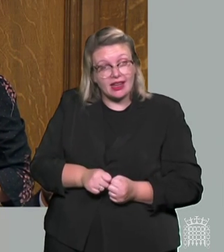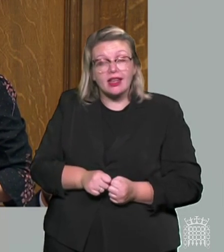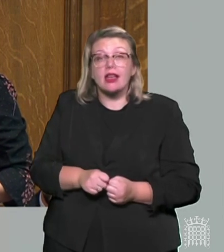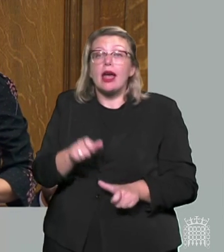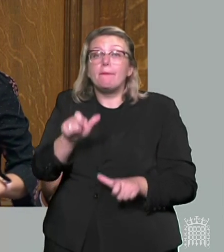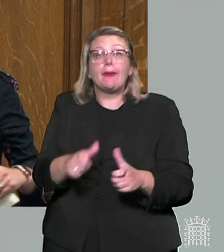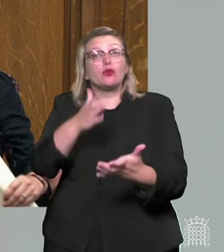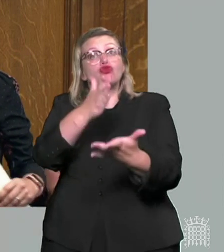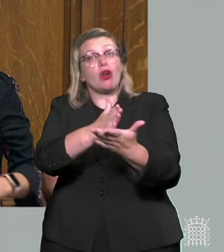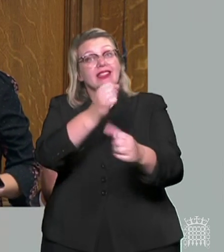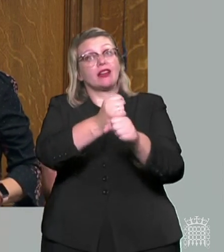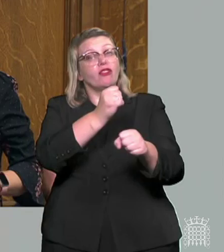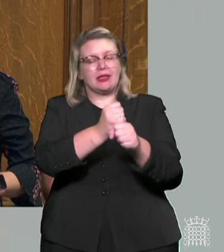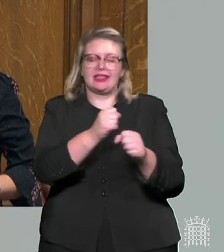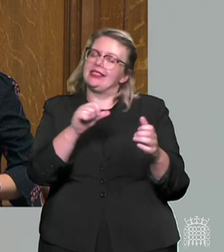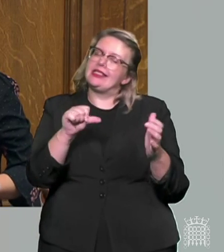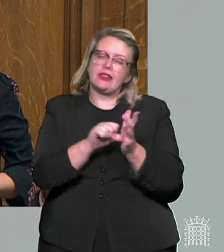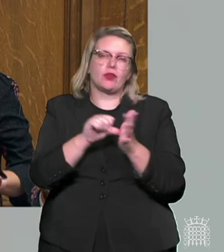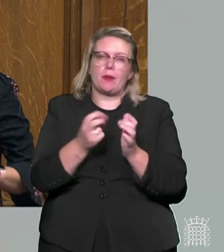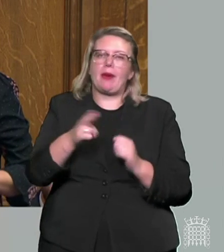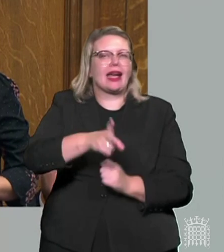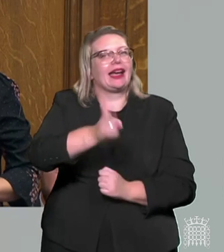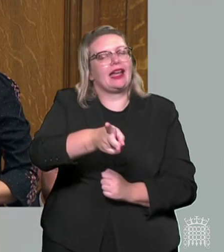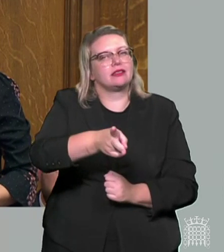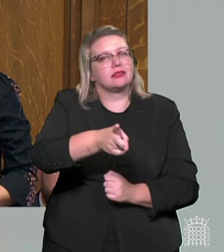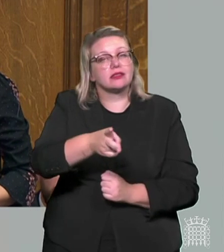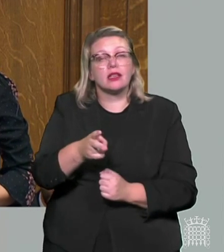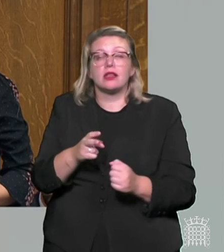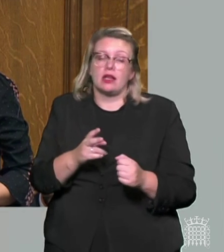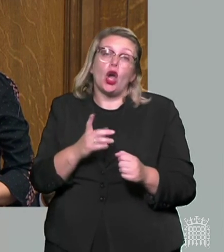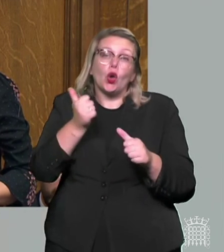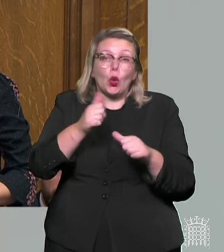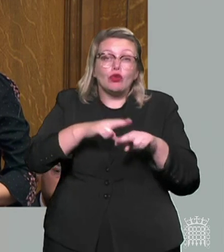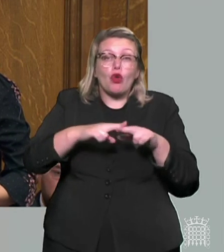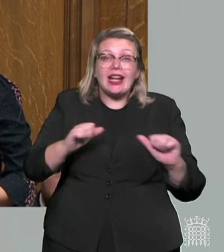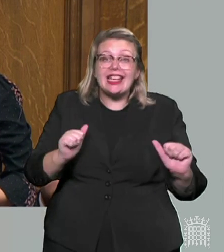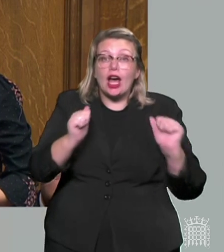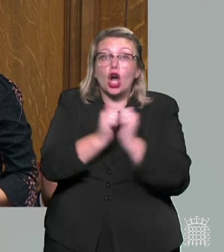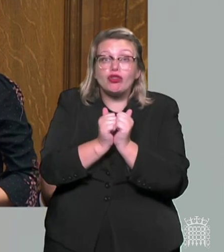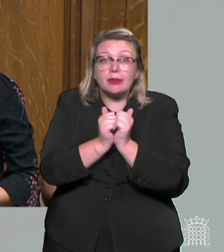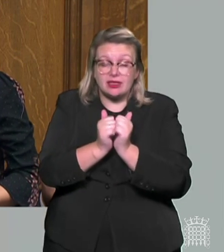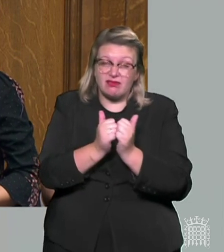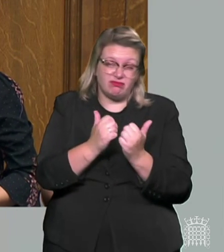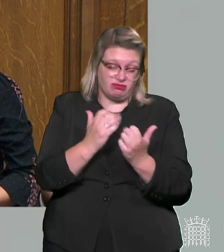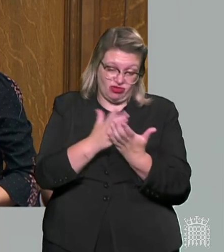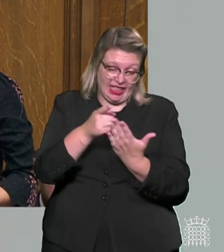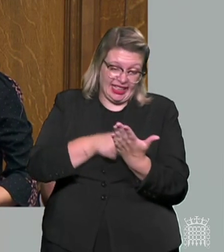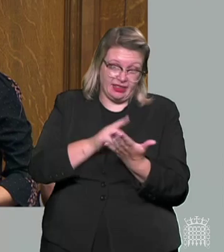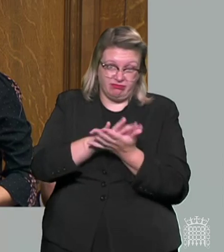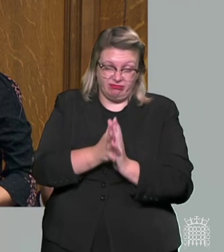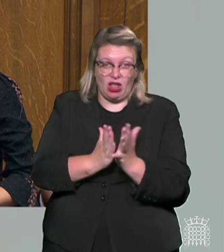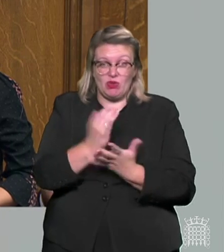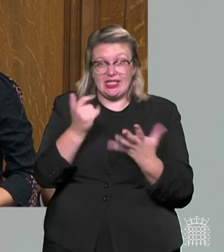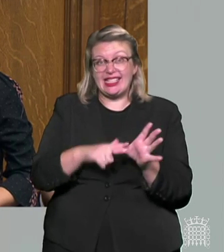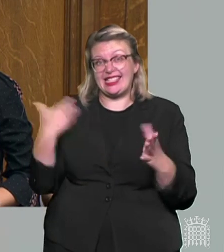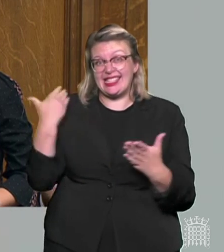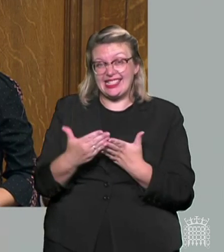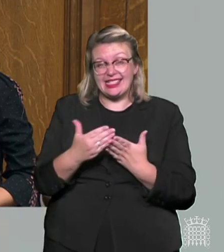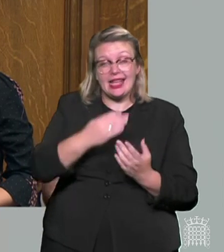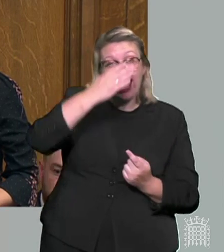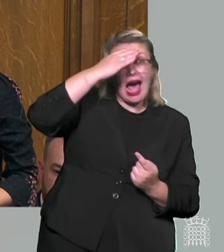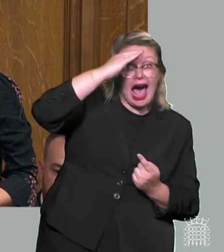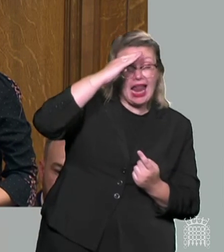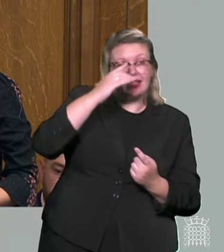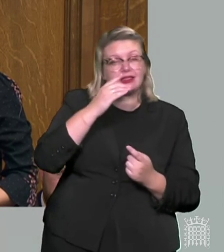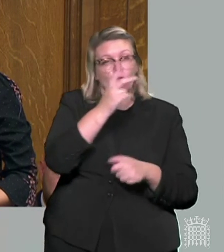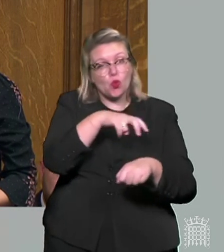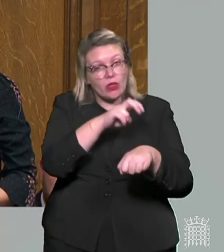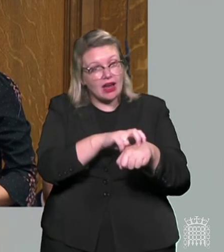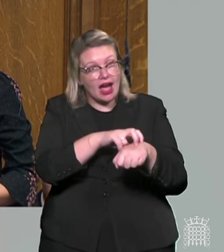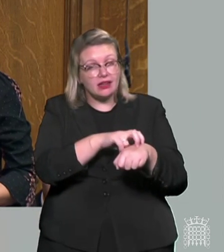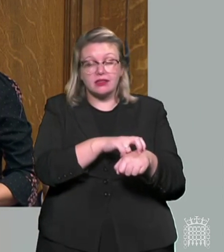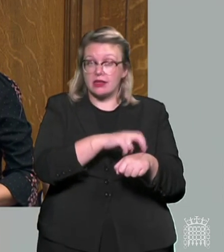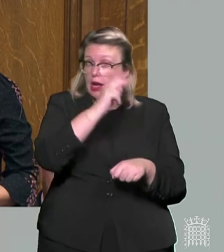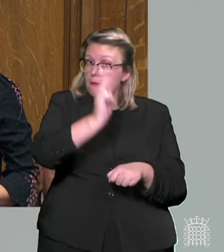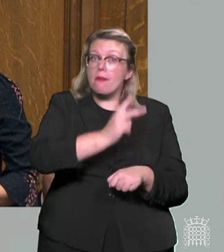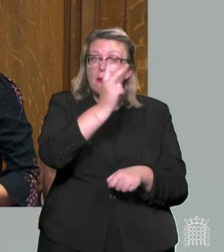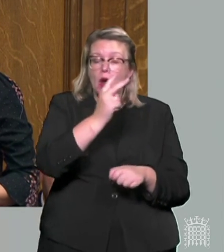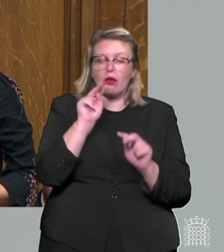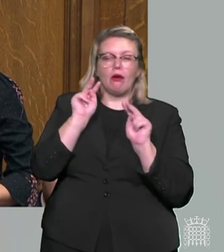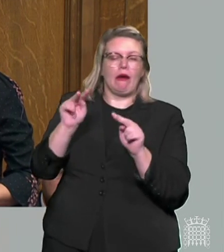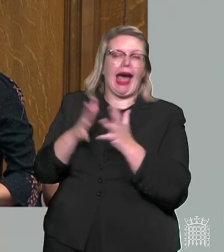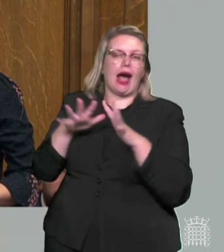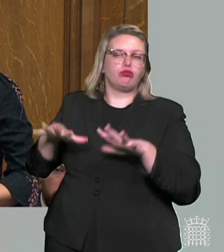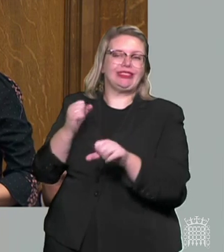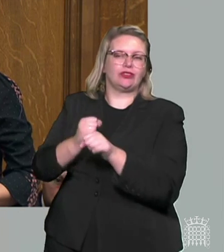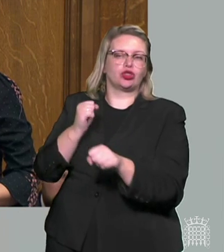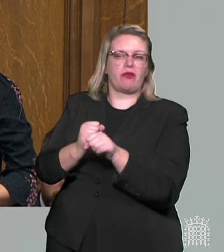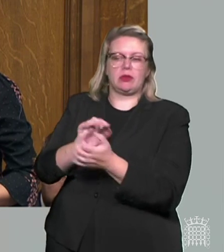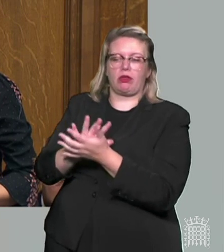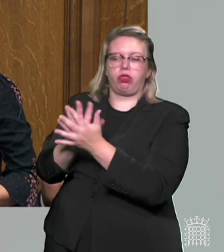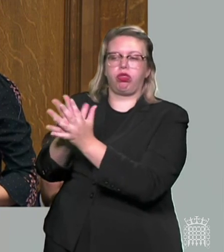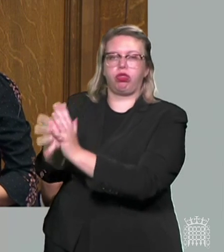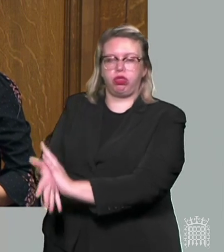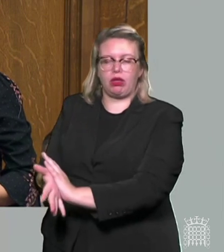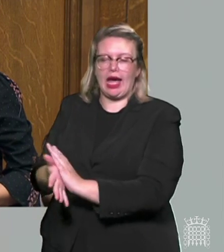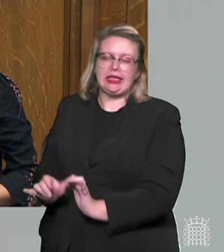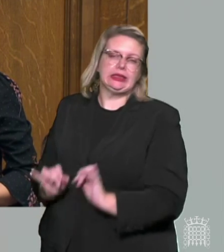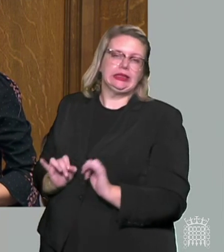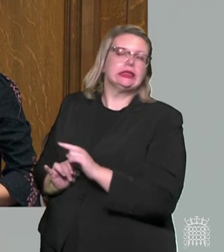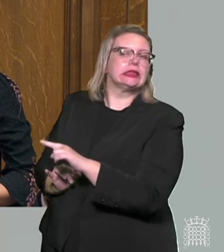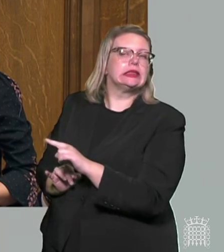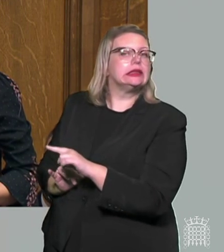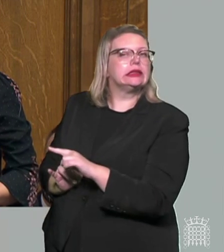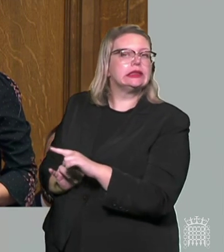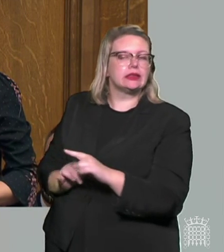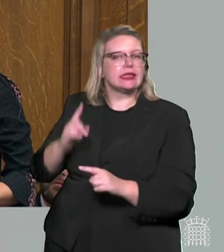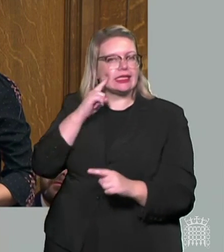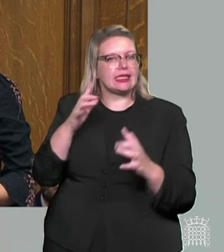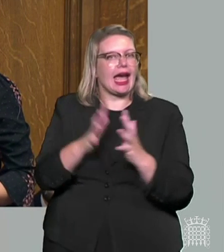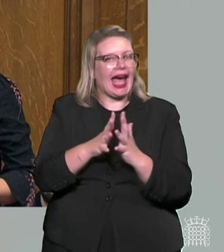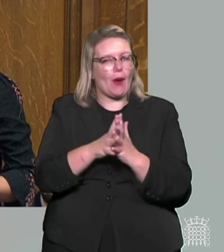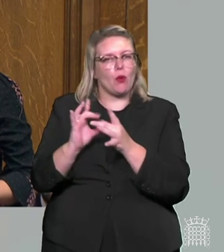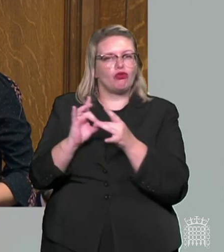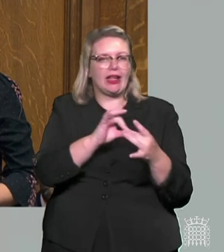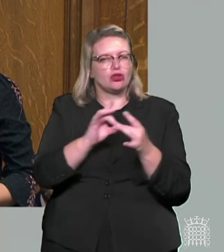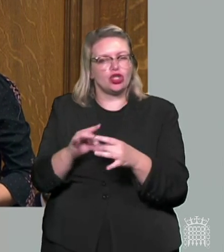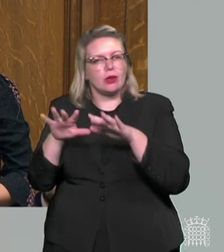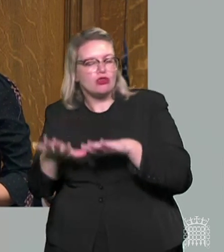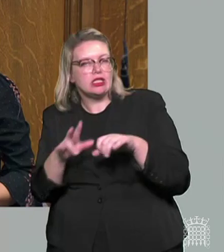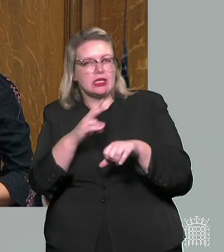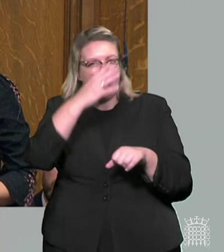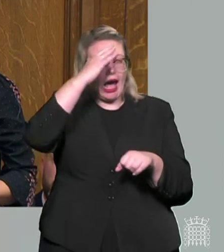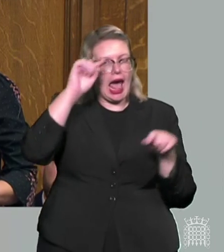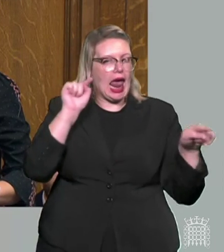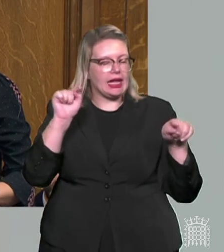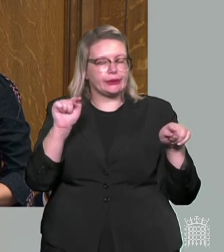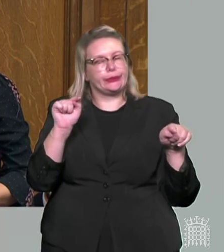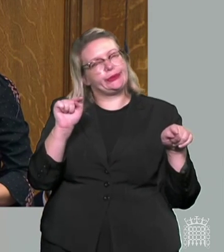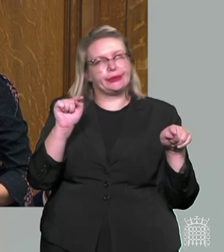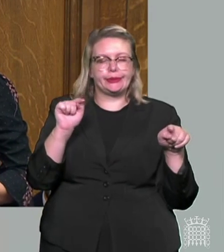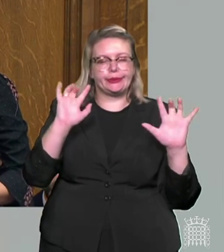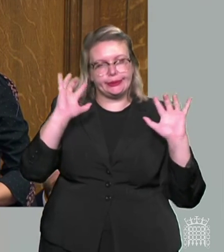The trust of the Good Friday agreement between the peoples and the Governments of these islands has been systematically destroyed over the last six years, and people across the island of Ireland—whether Unionist, nationalist or neither—have looked on in horror at the degradation of the rule of law, the deterioration of Anglo-Irish relationships and the bolstering of the far right.